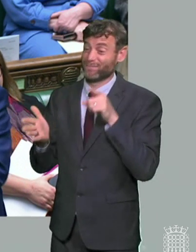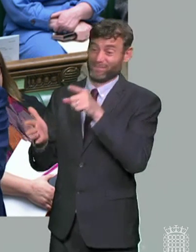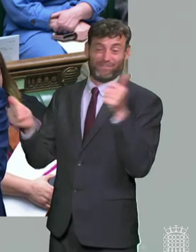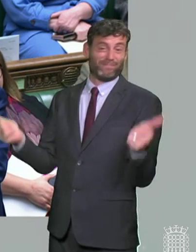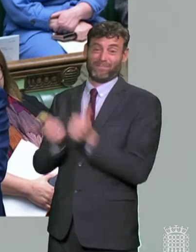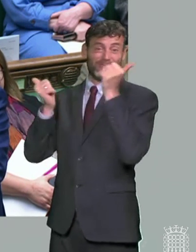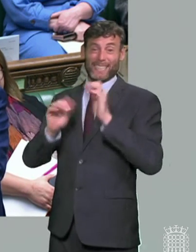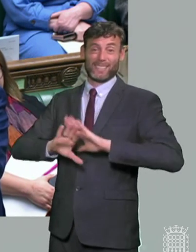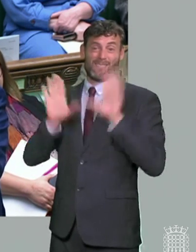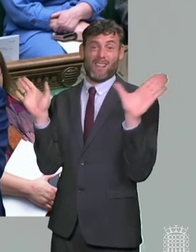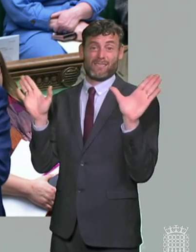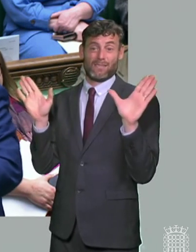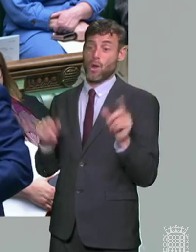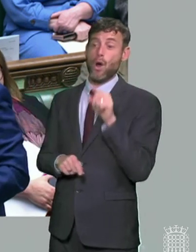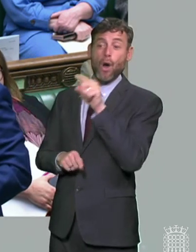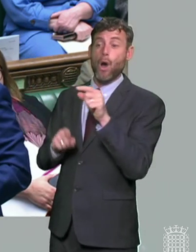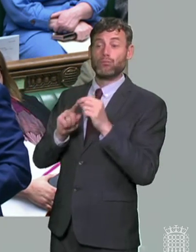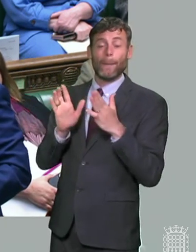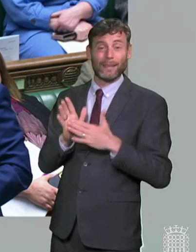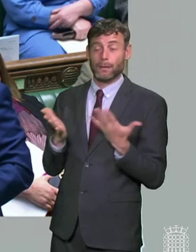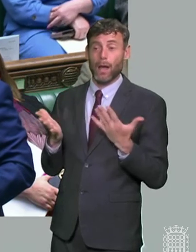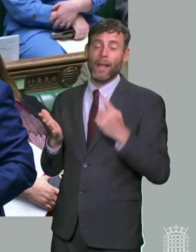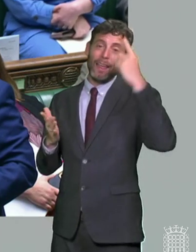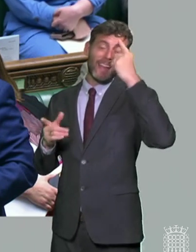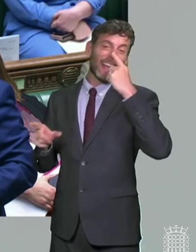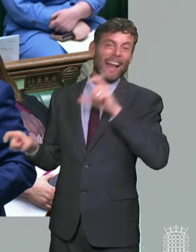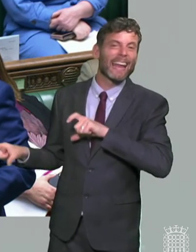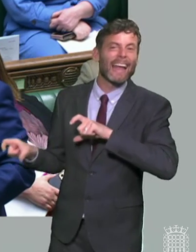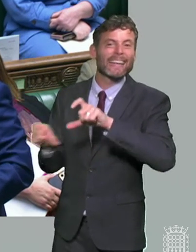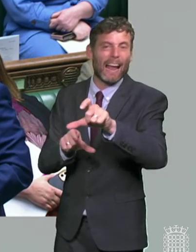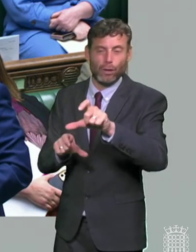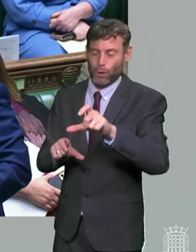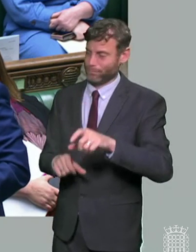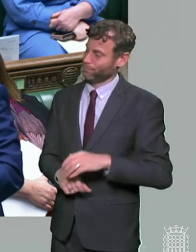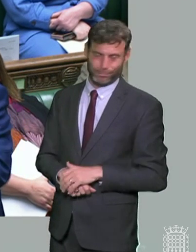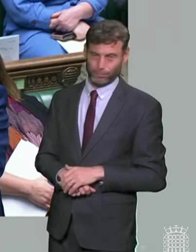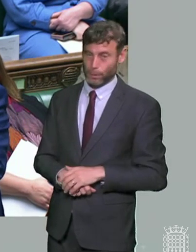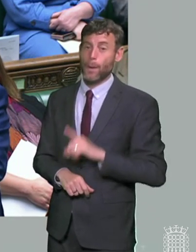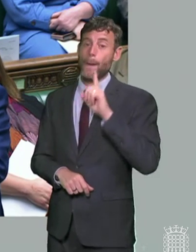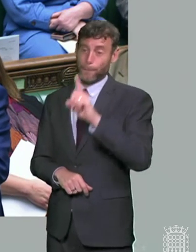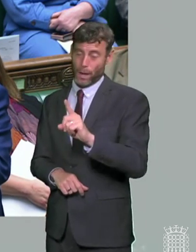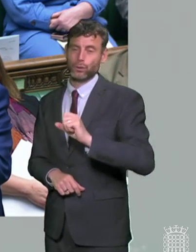The Prime Minister has no options left, but Scotland does.